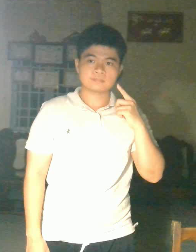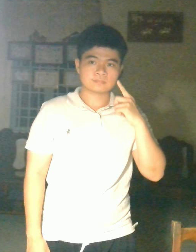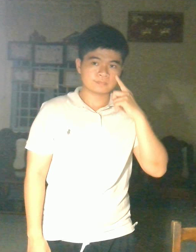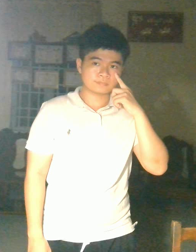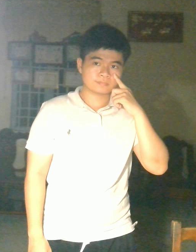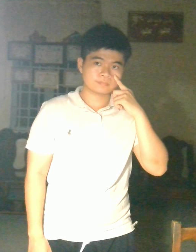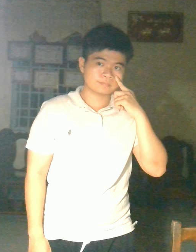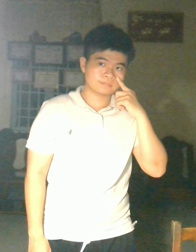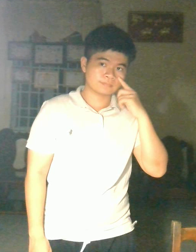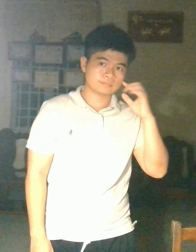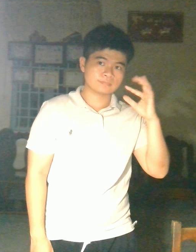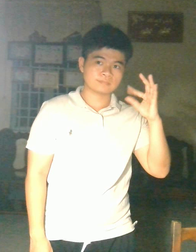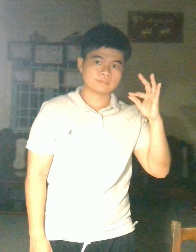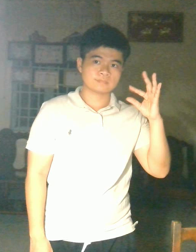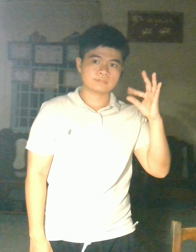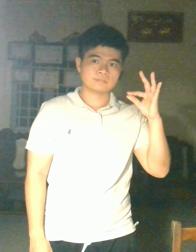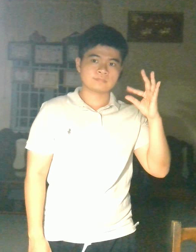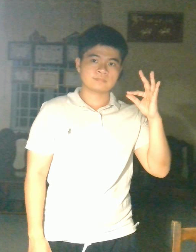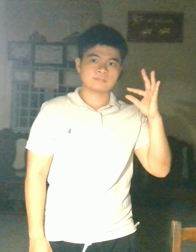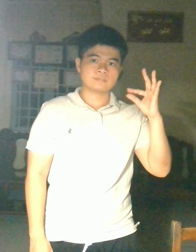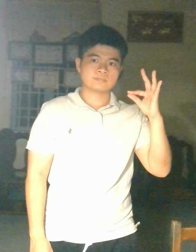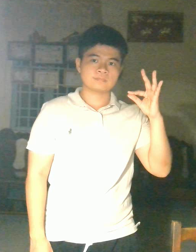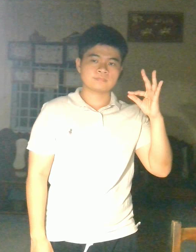lam quen